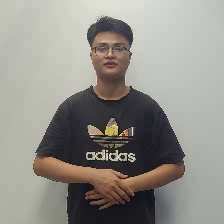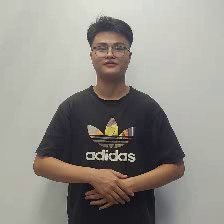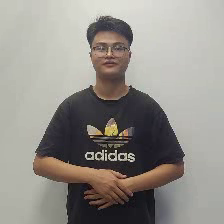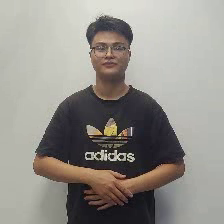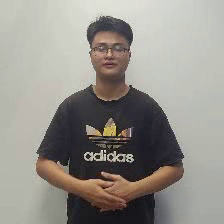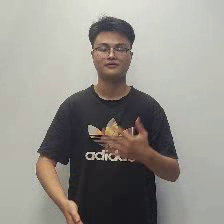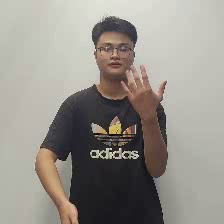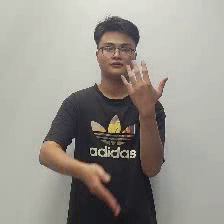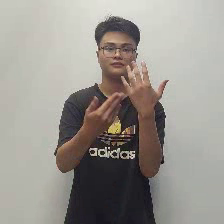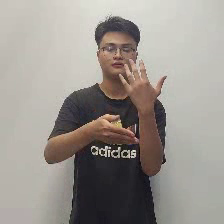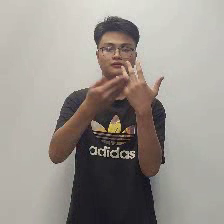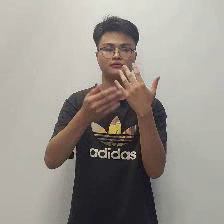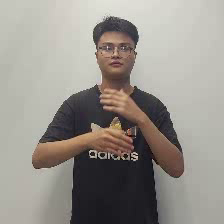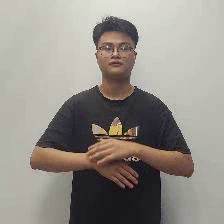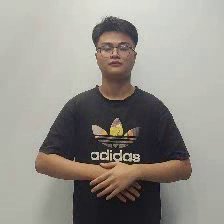Dễ